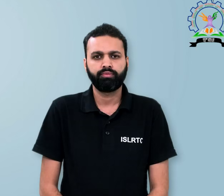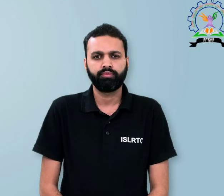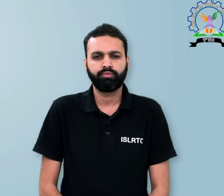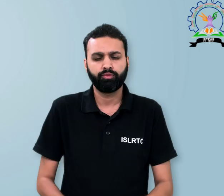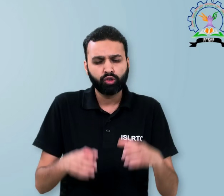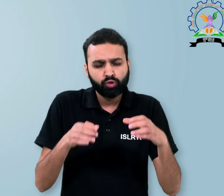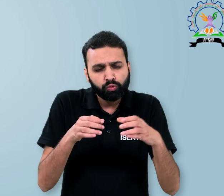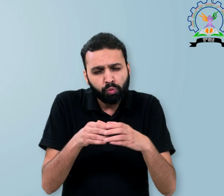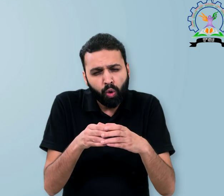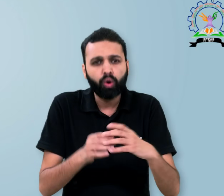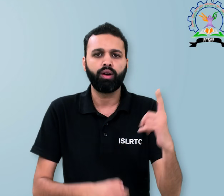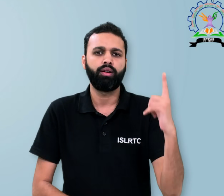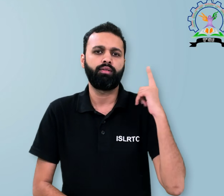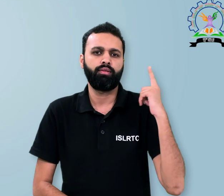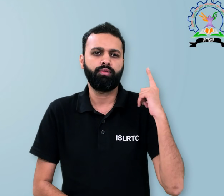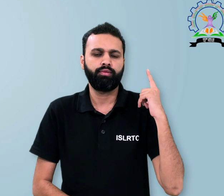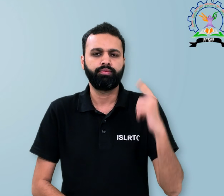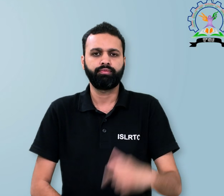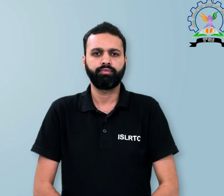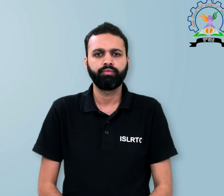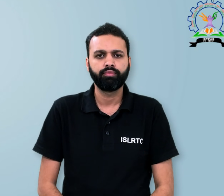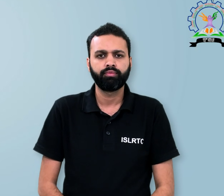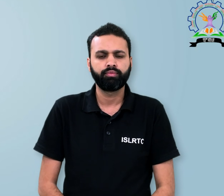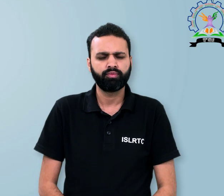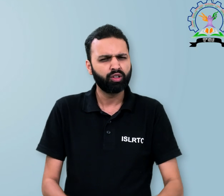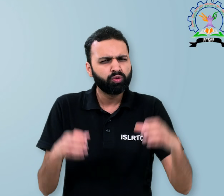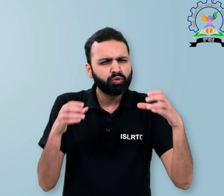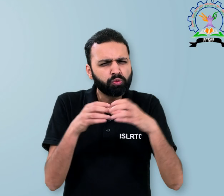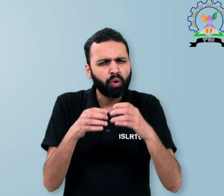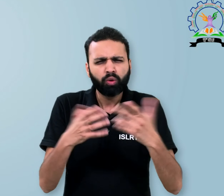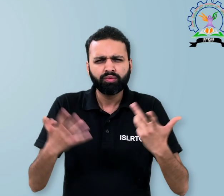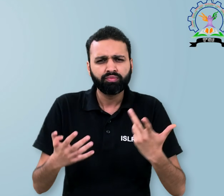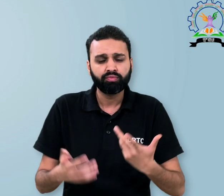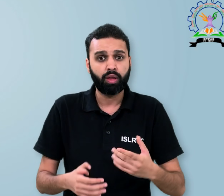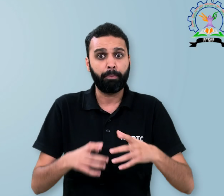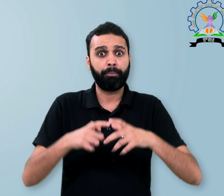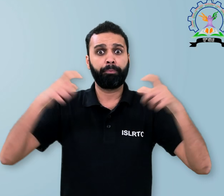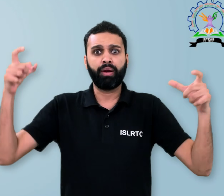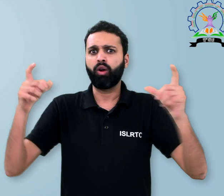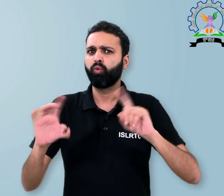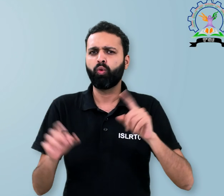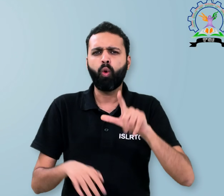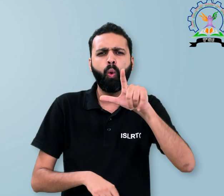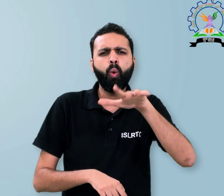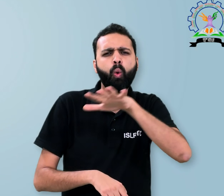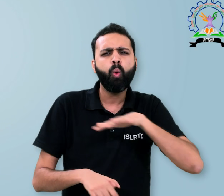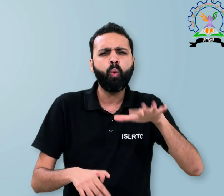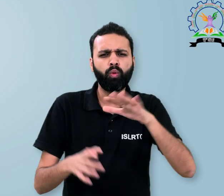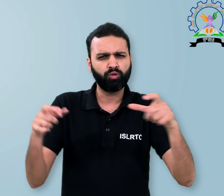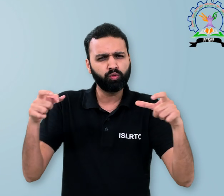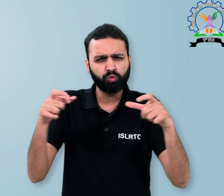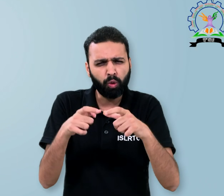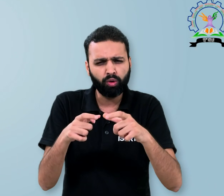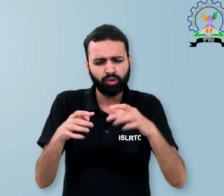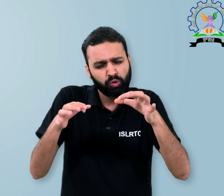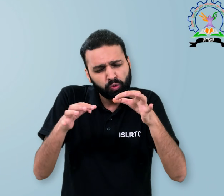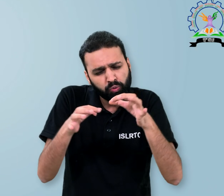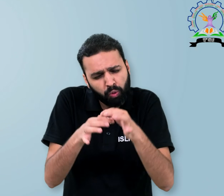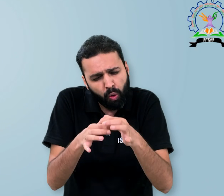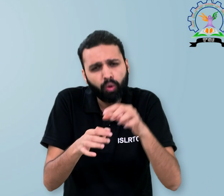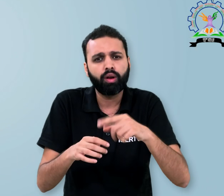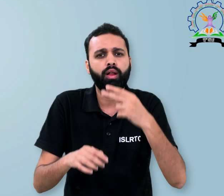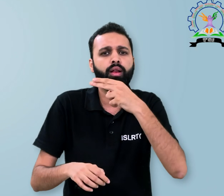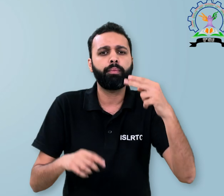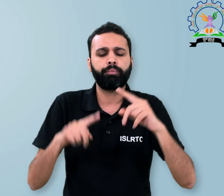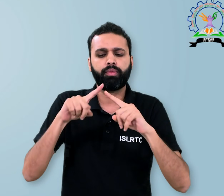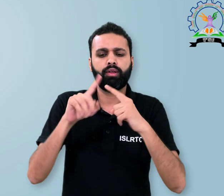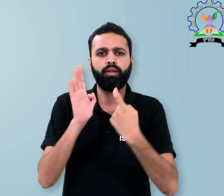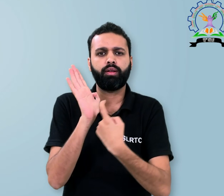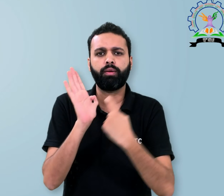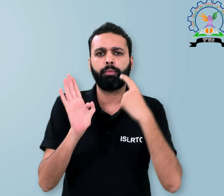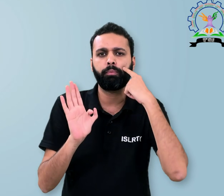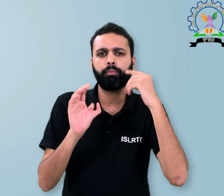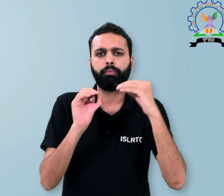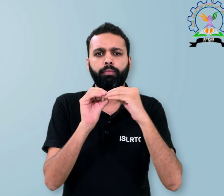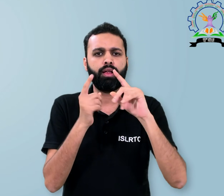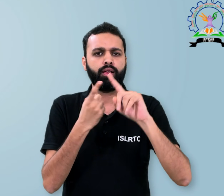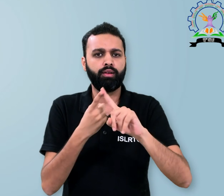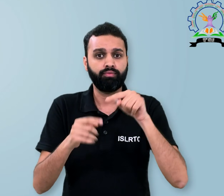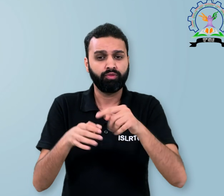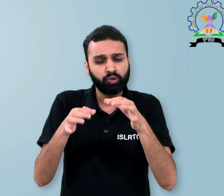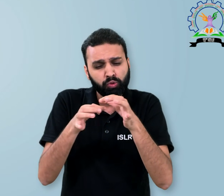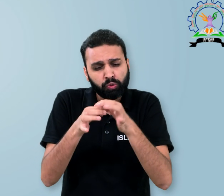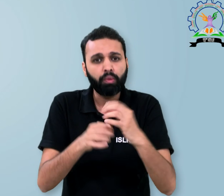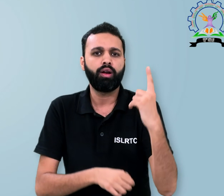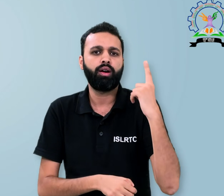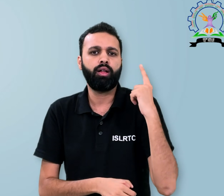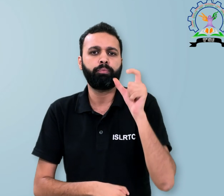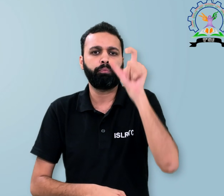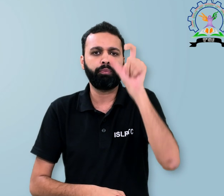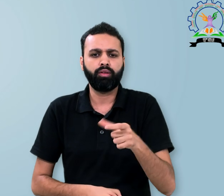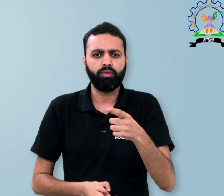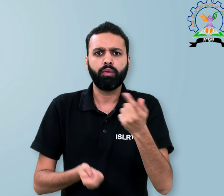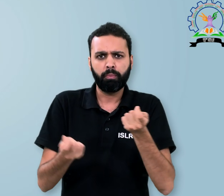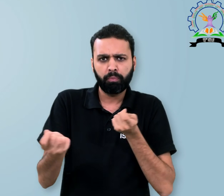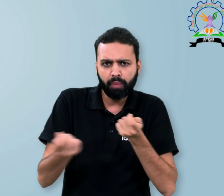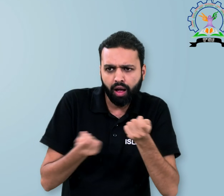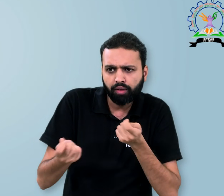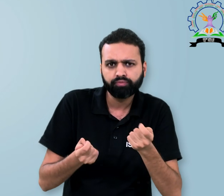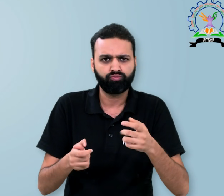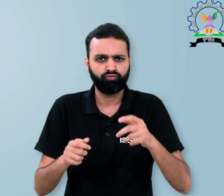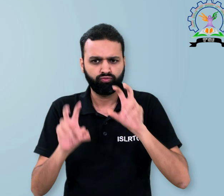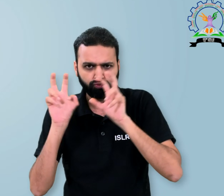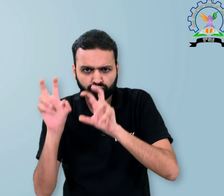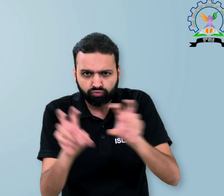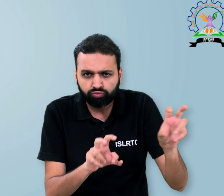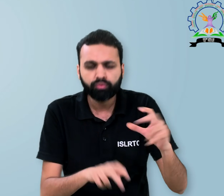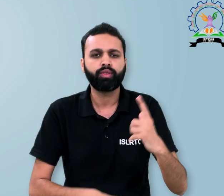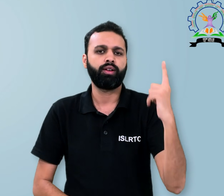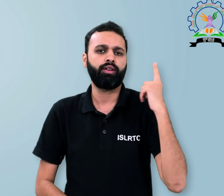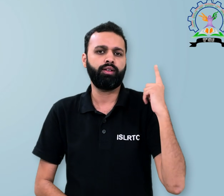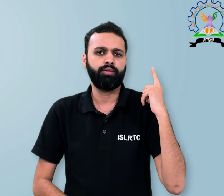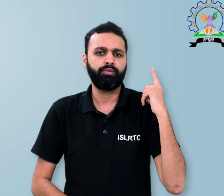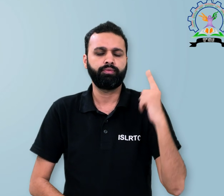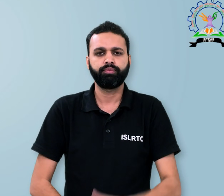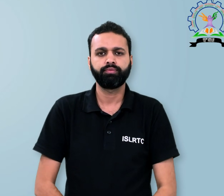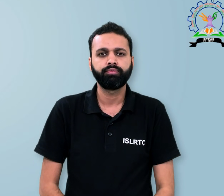Chieftains leader of a tribe